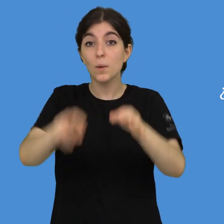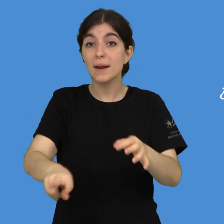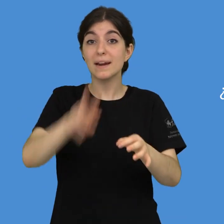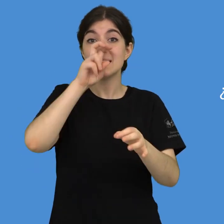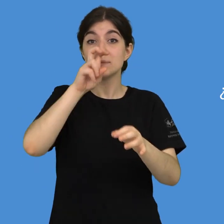respirar